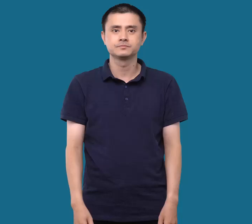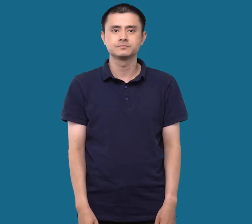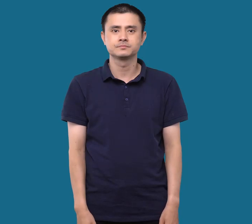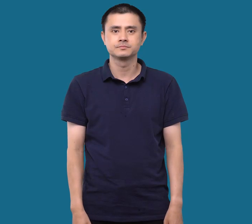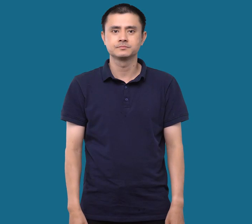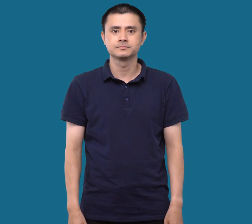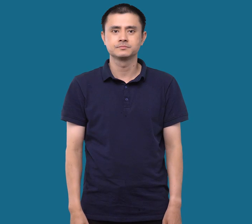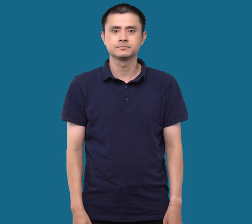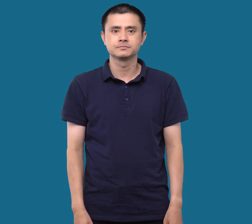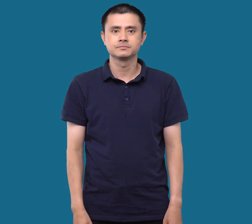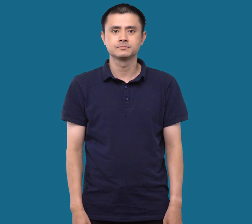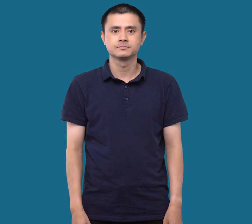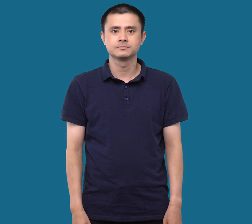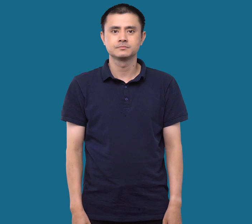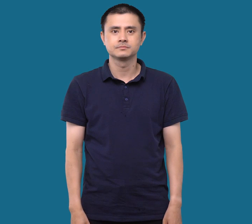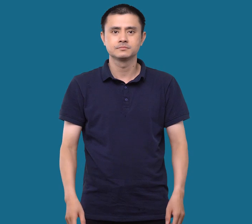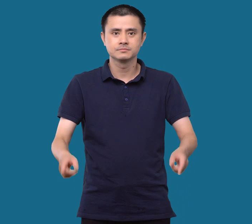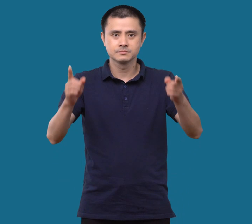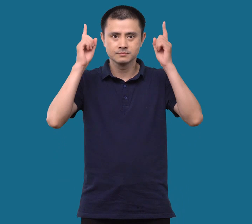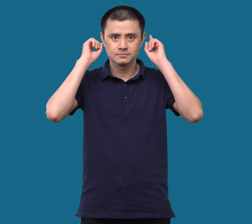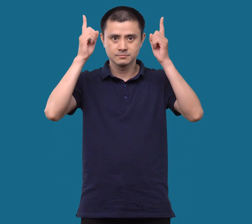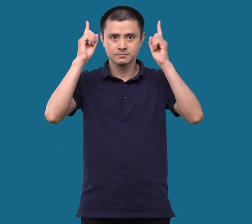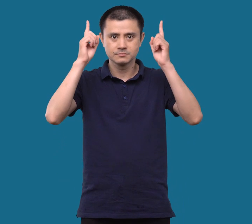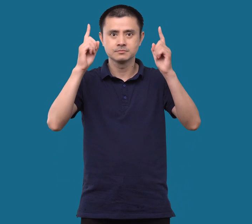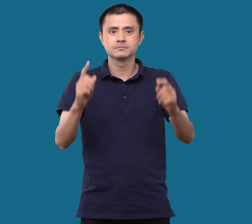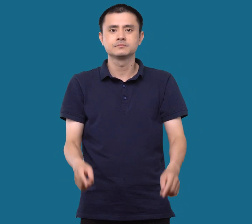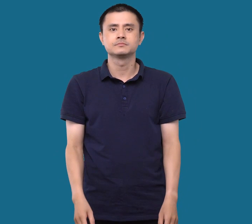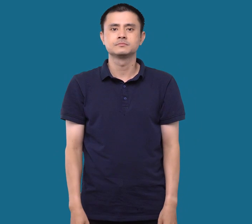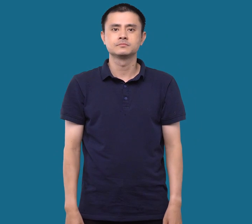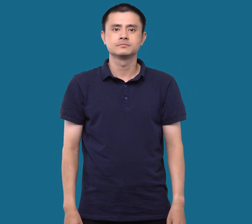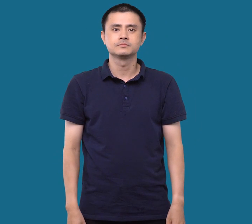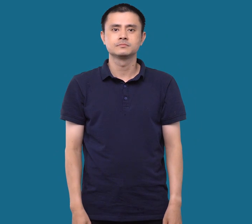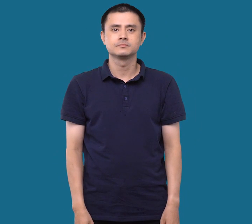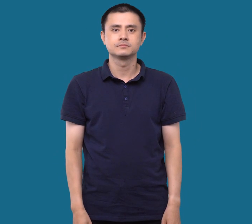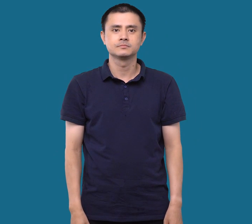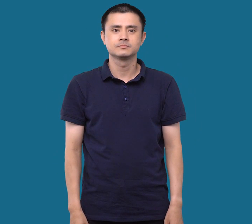lãnh đạo